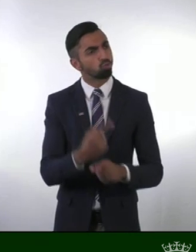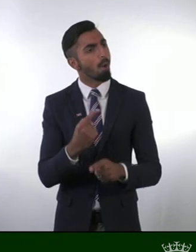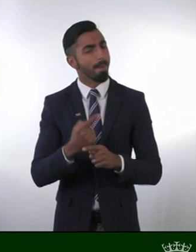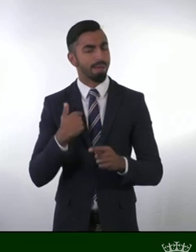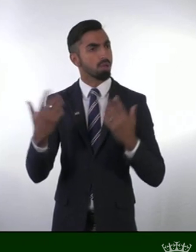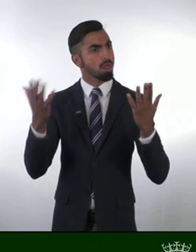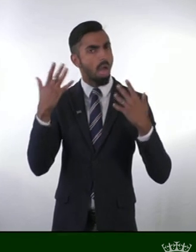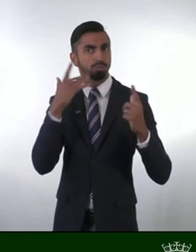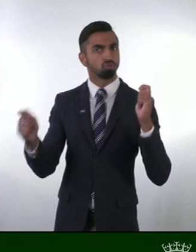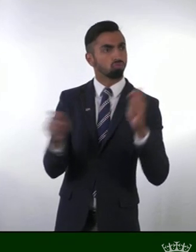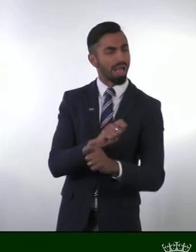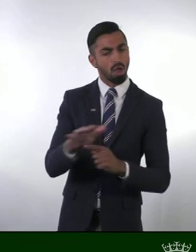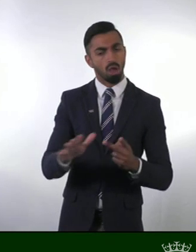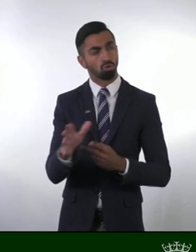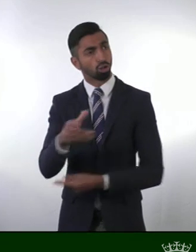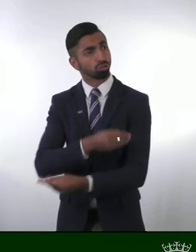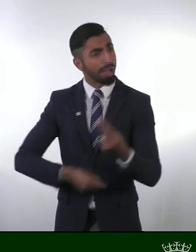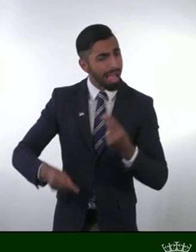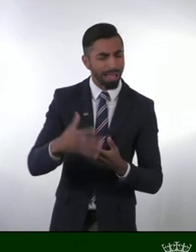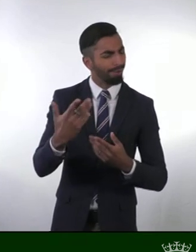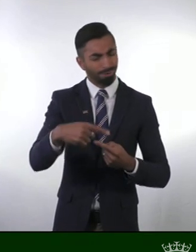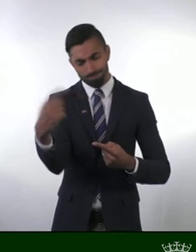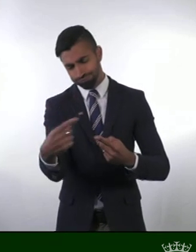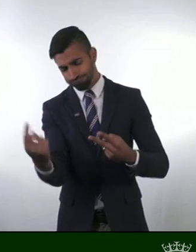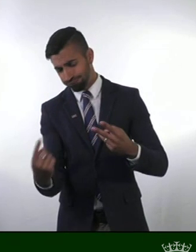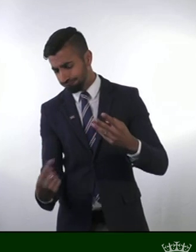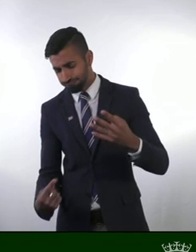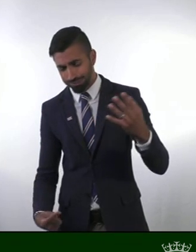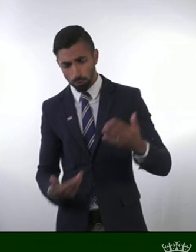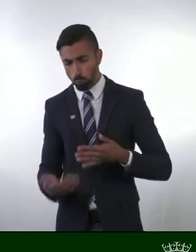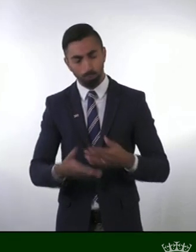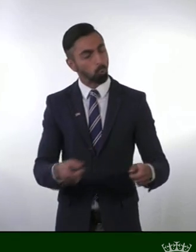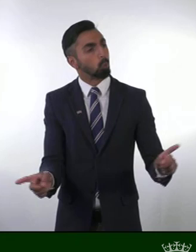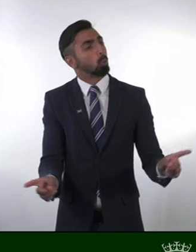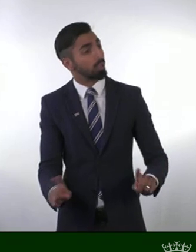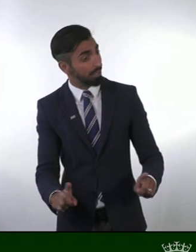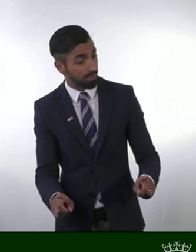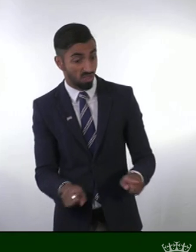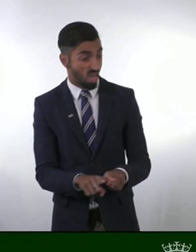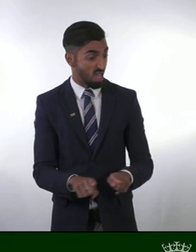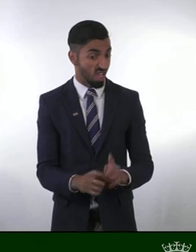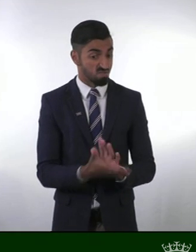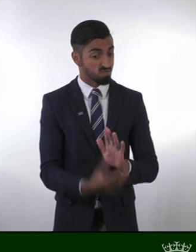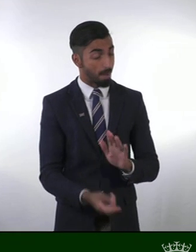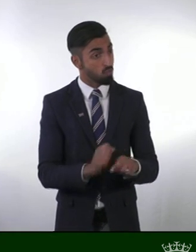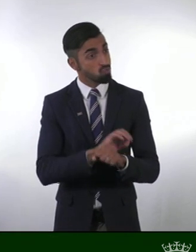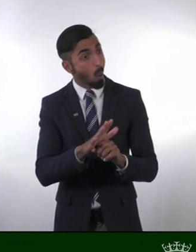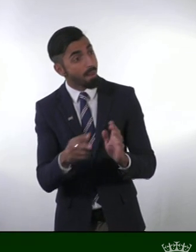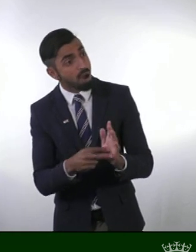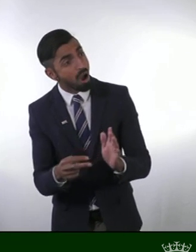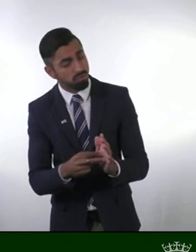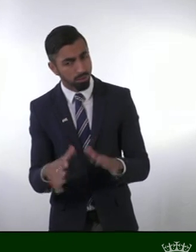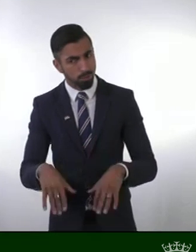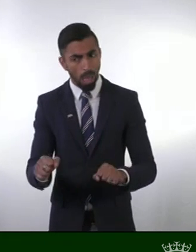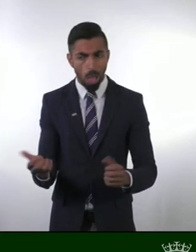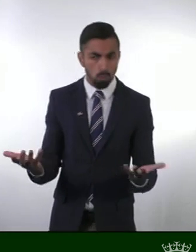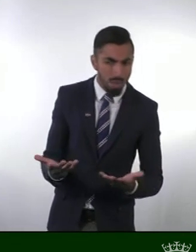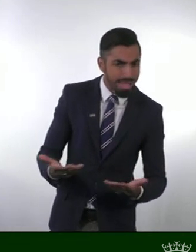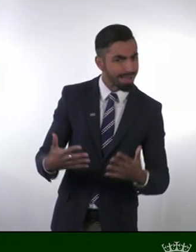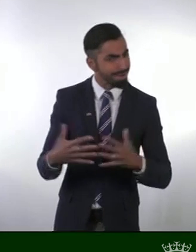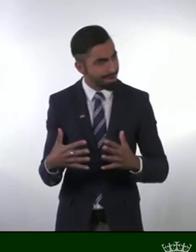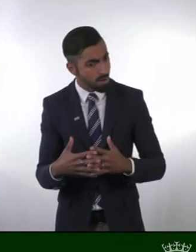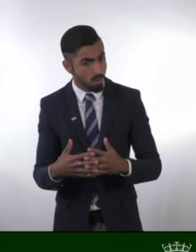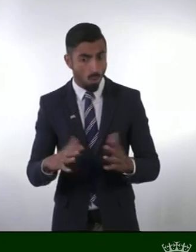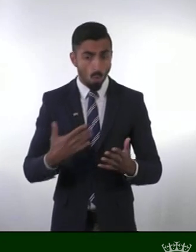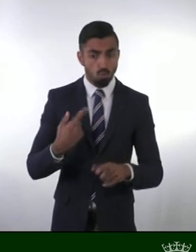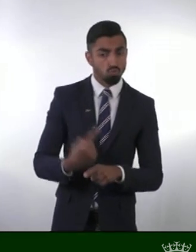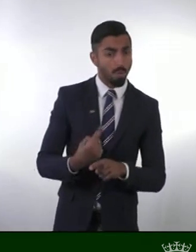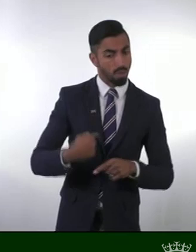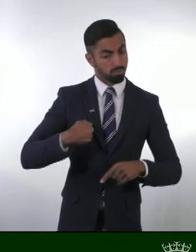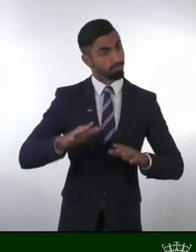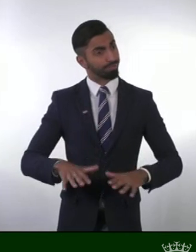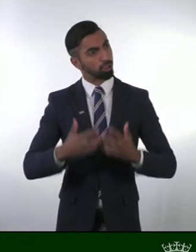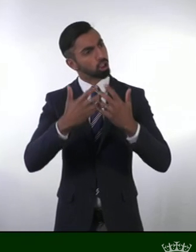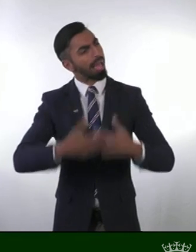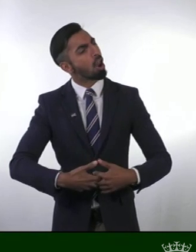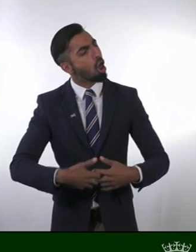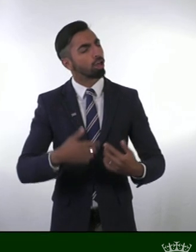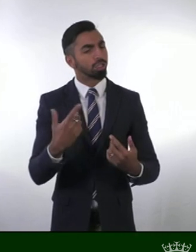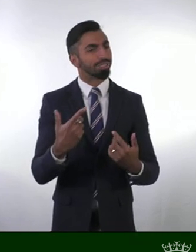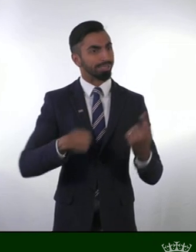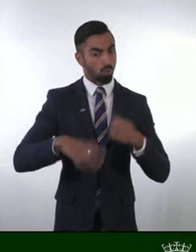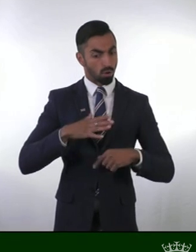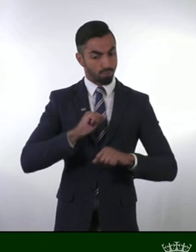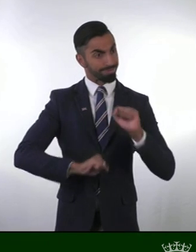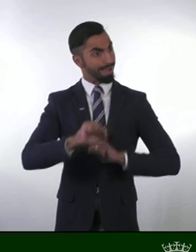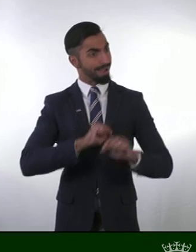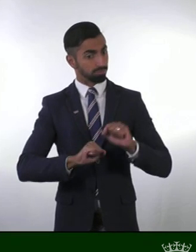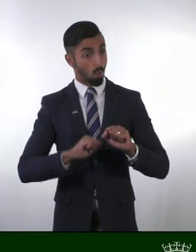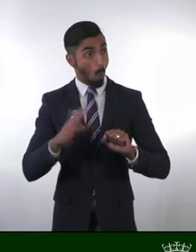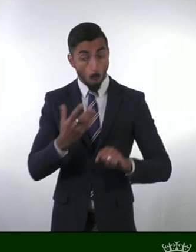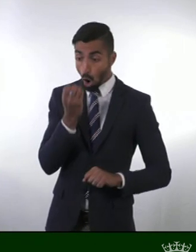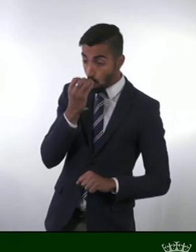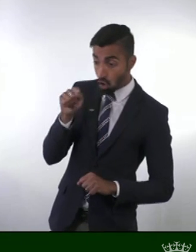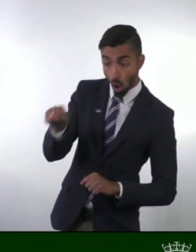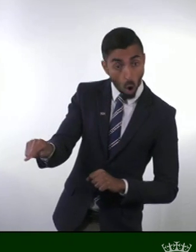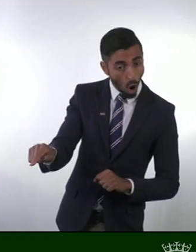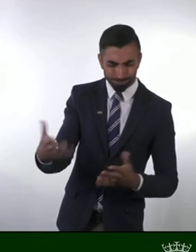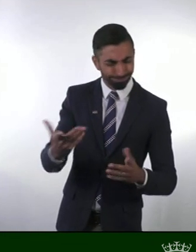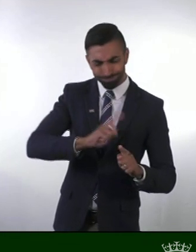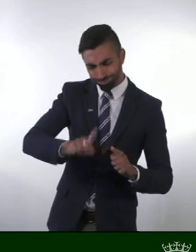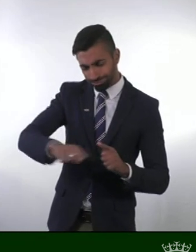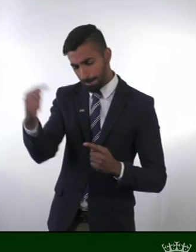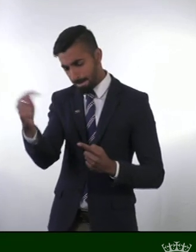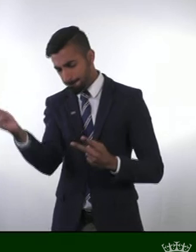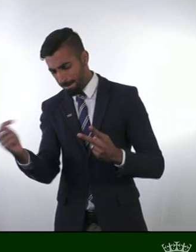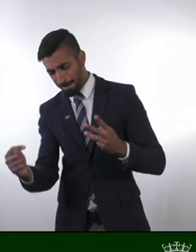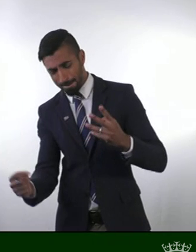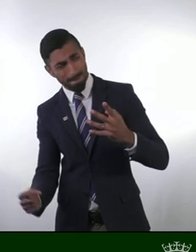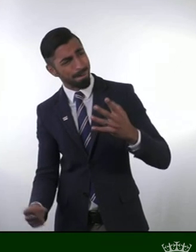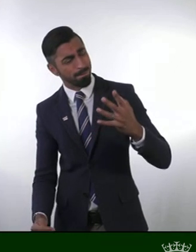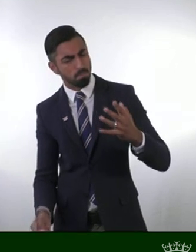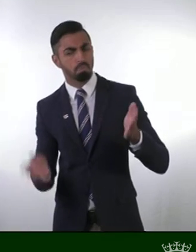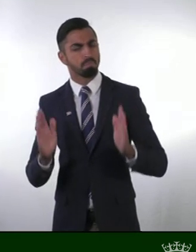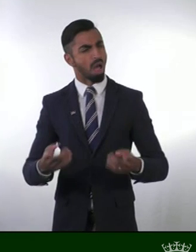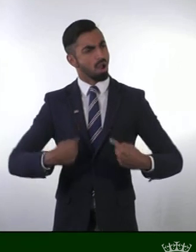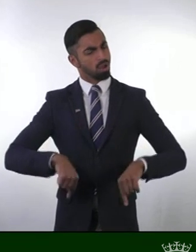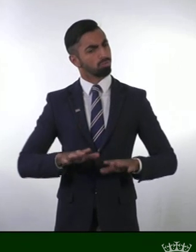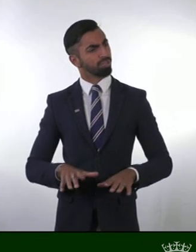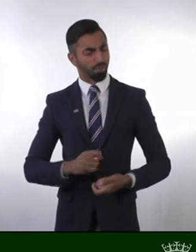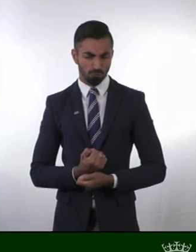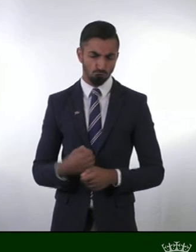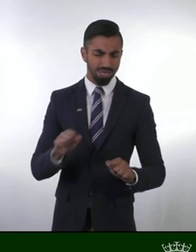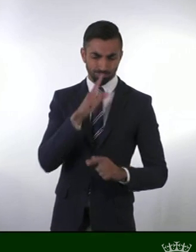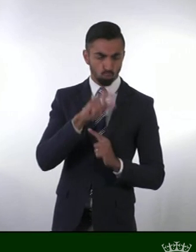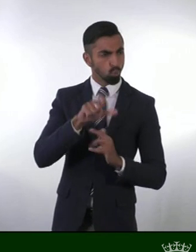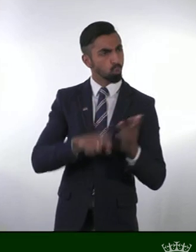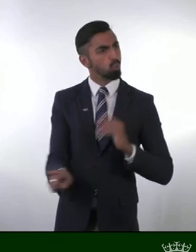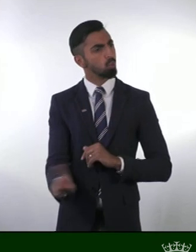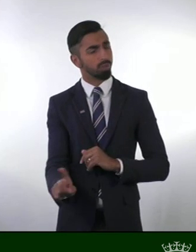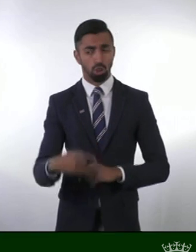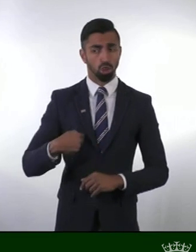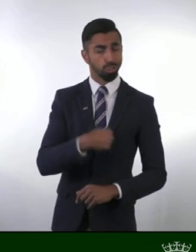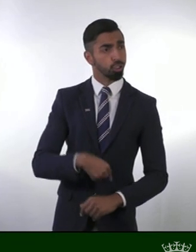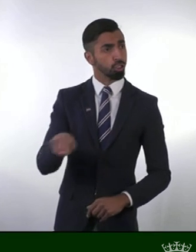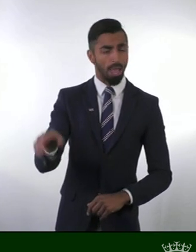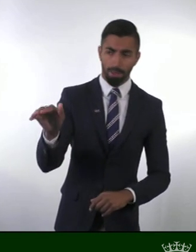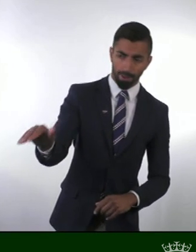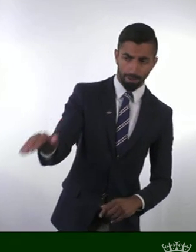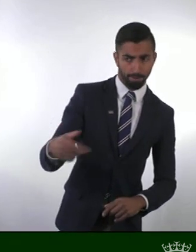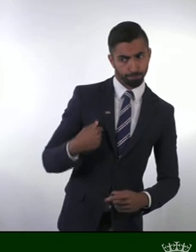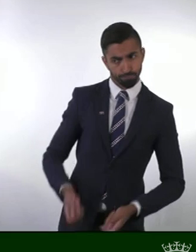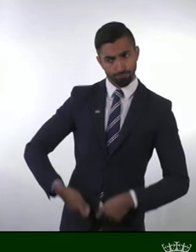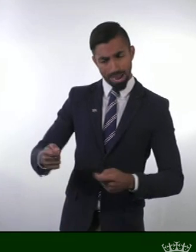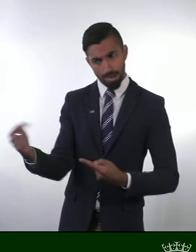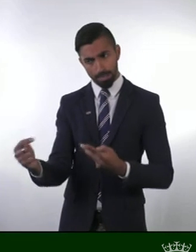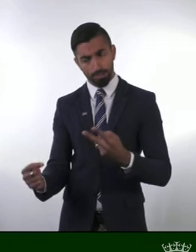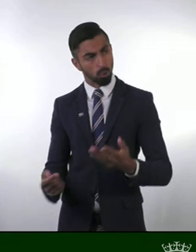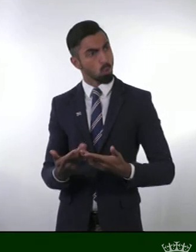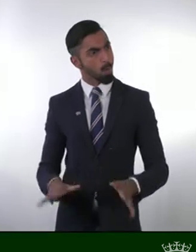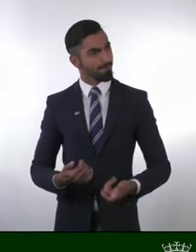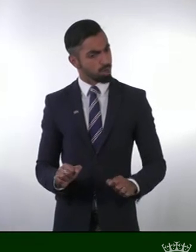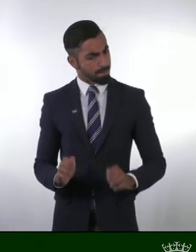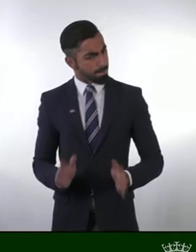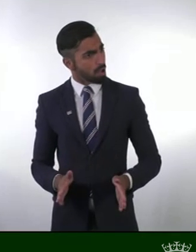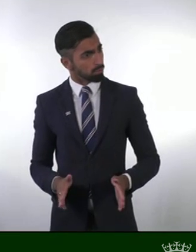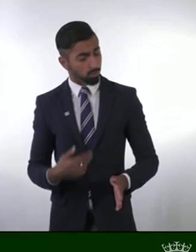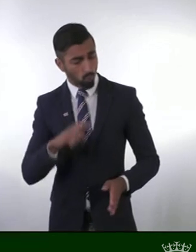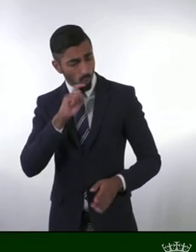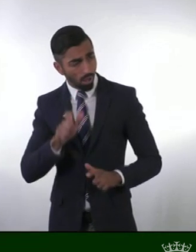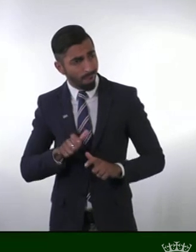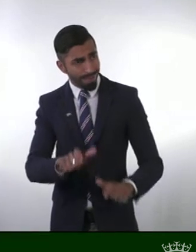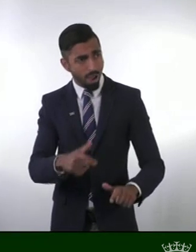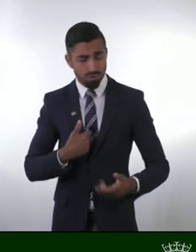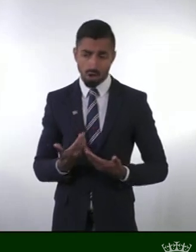concerns as a country—whether it is over the origins of covid or the protection of our critical national infrastructure or, indeed, what is happening in Hong Kong—we must feel absolutely free to raise those issues loud and clear with Beijing, and that is what we will continue to do.